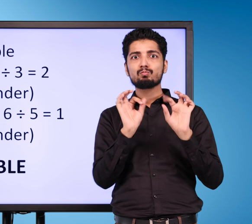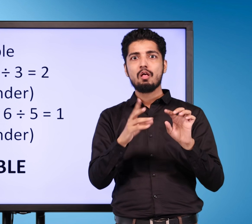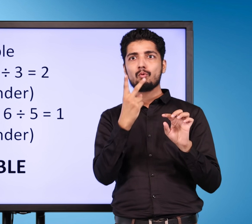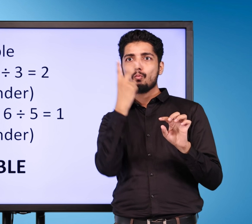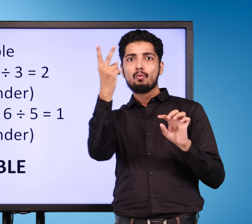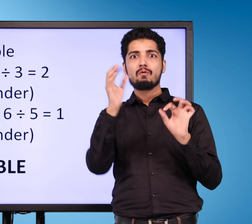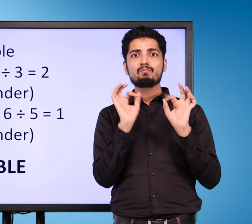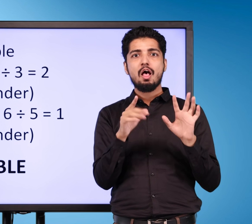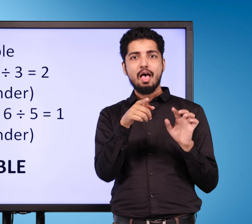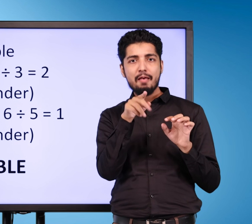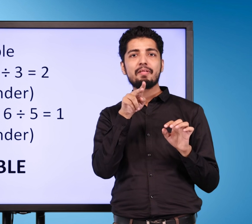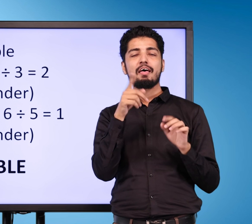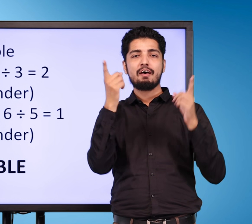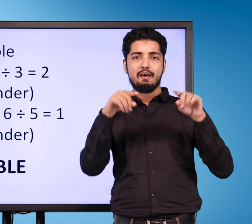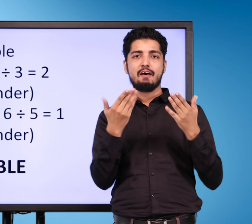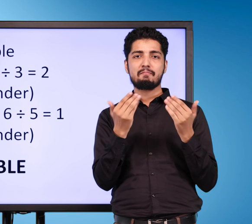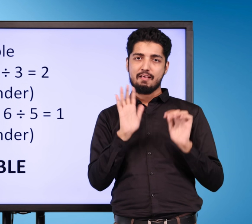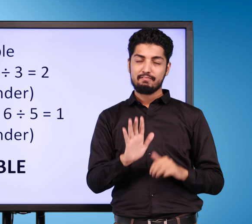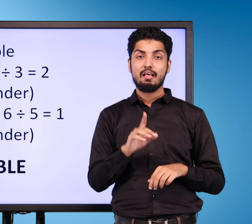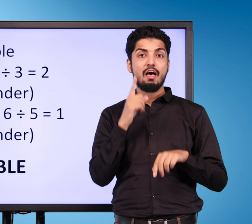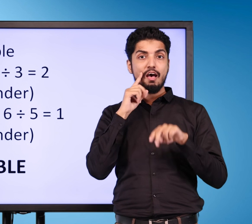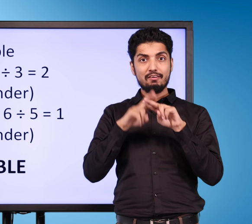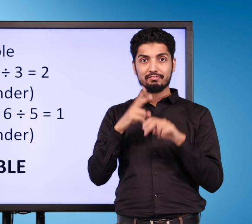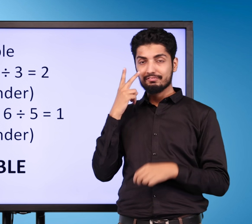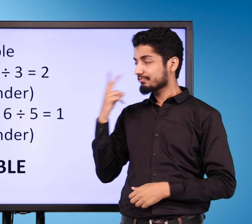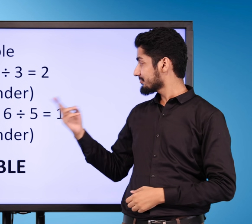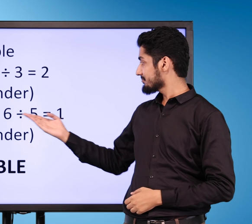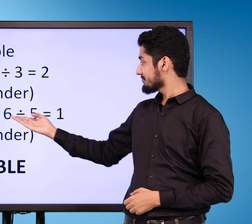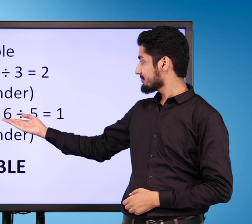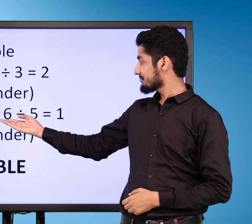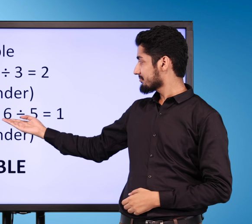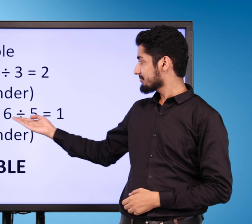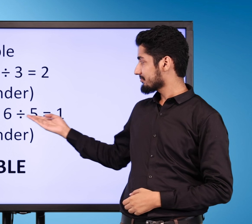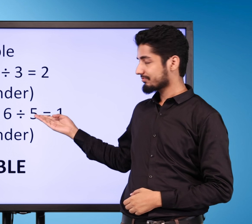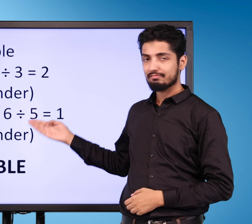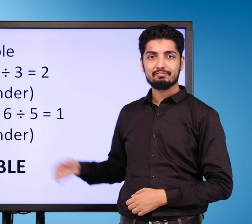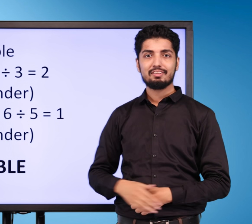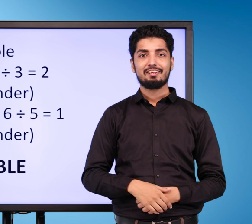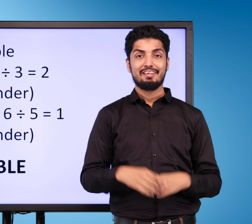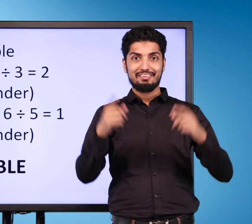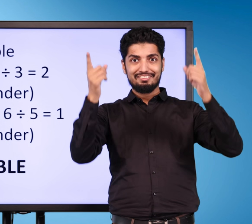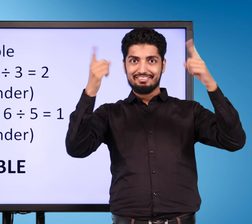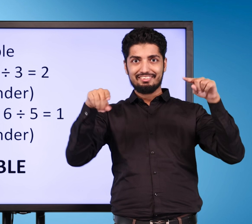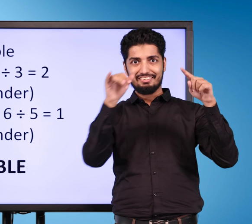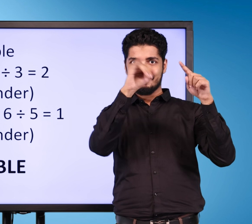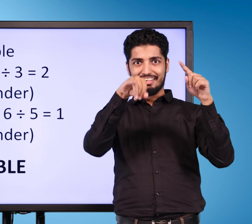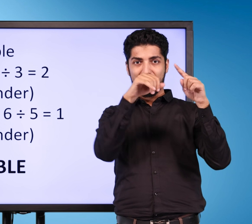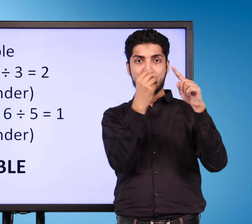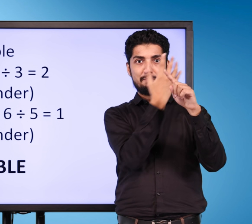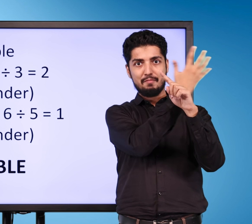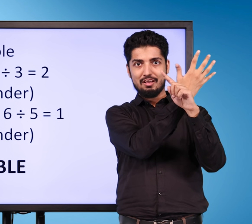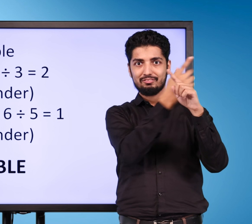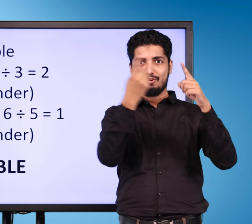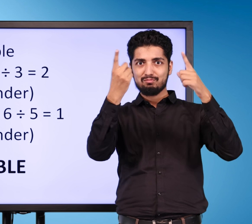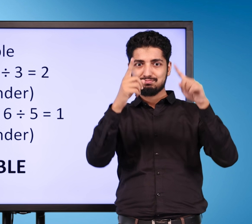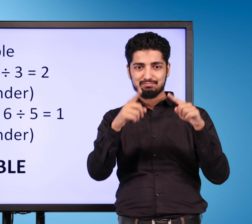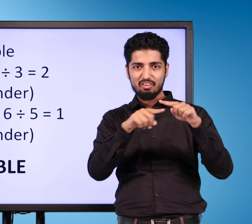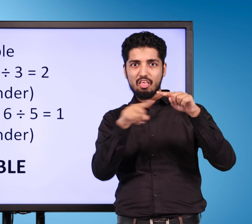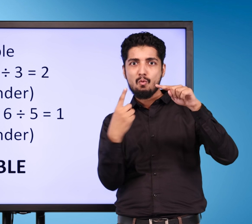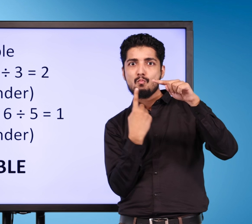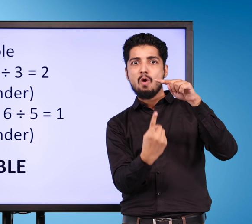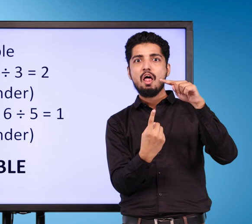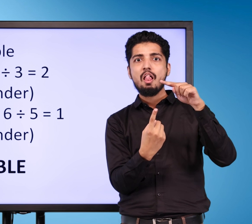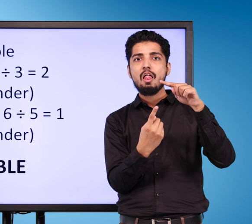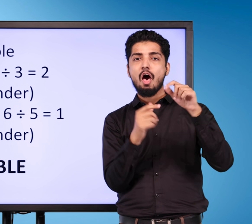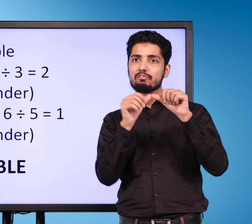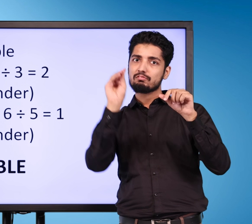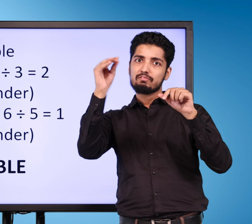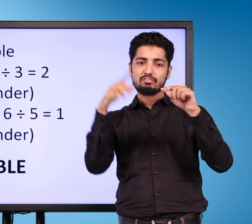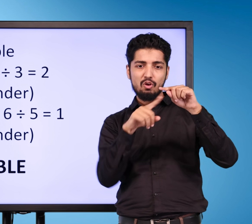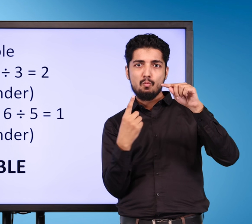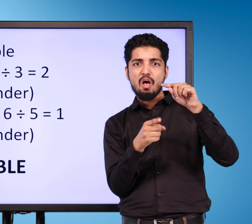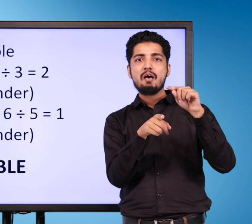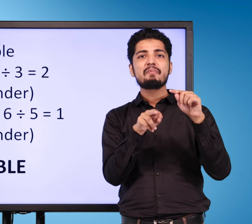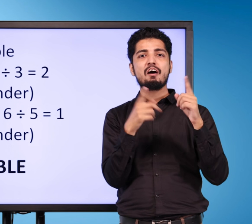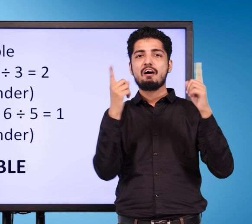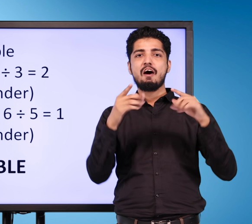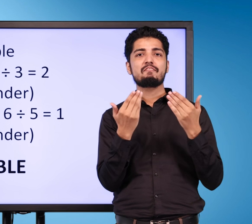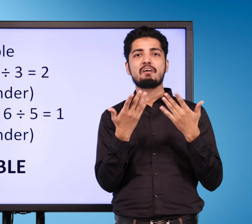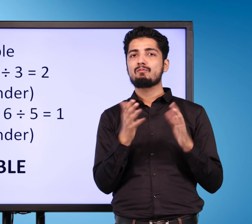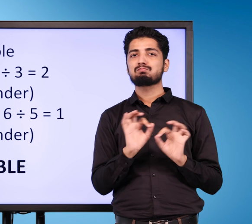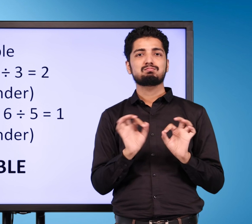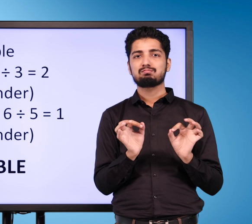So 6 is divisible by 3 But 6 ÷ 5 = 1 With remainder 1 So 6 is not divisible by 5